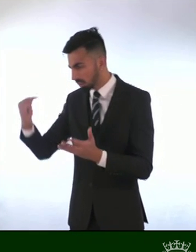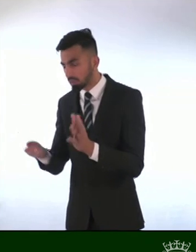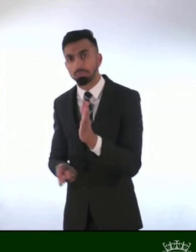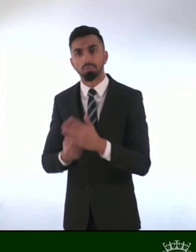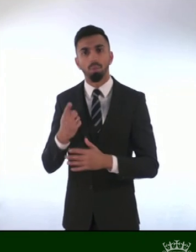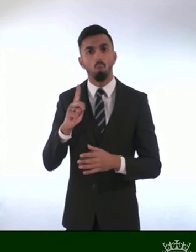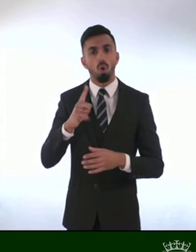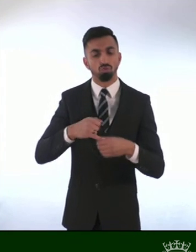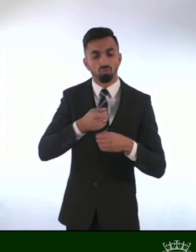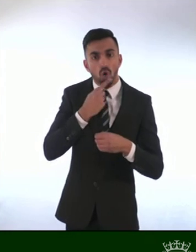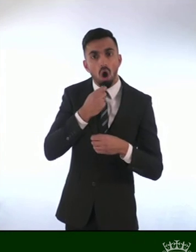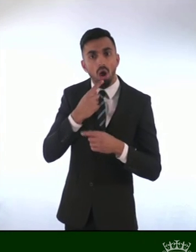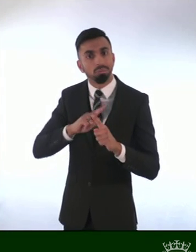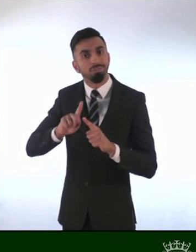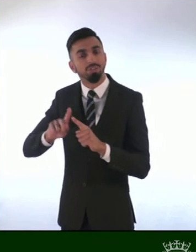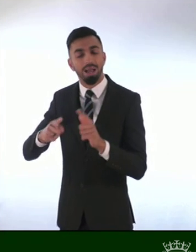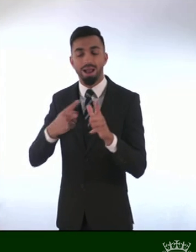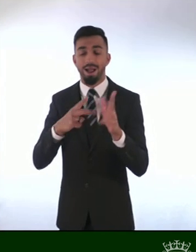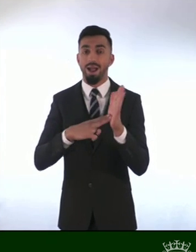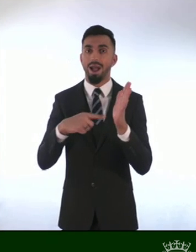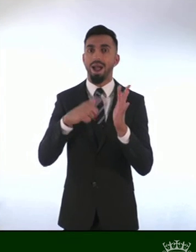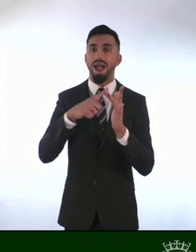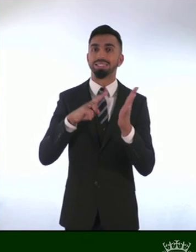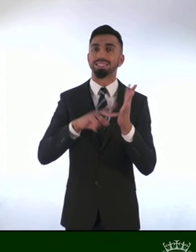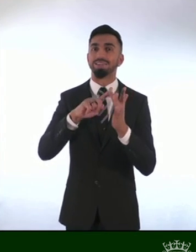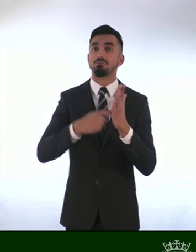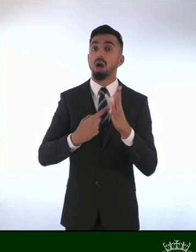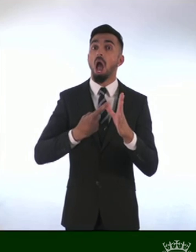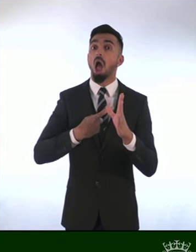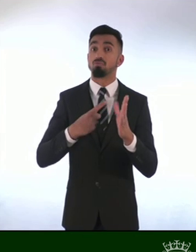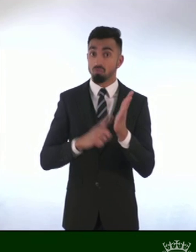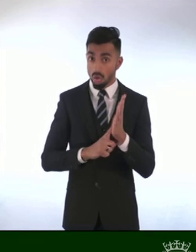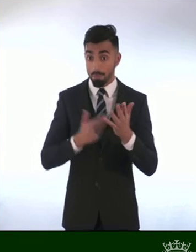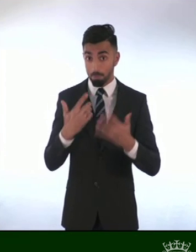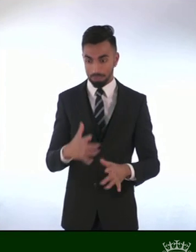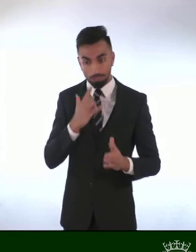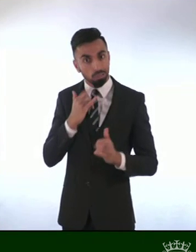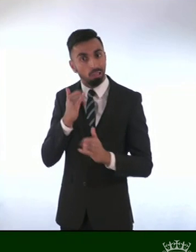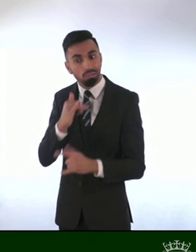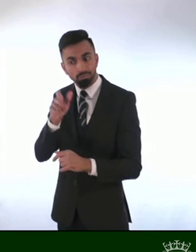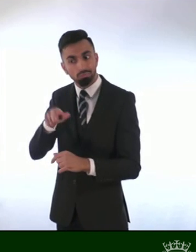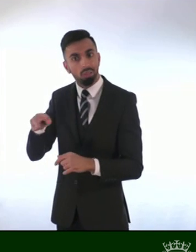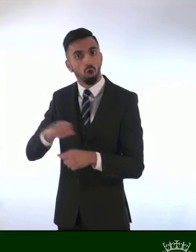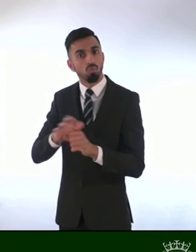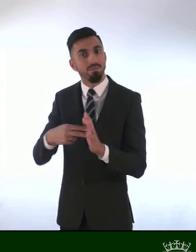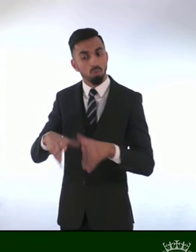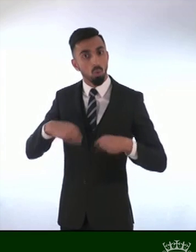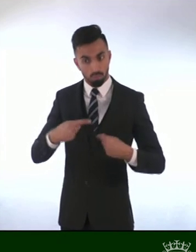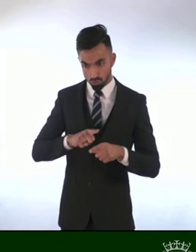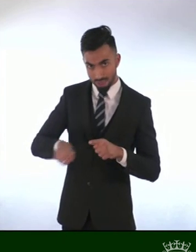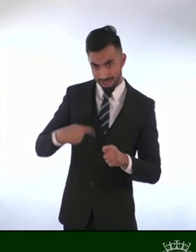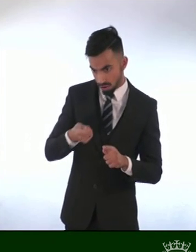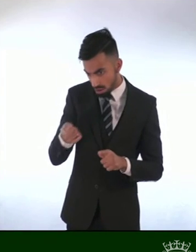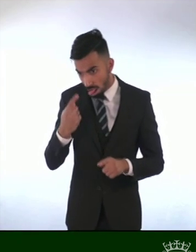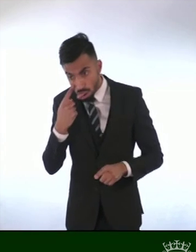In the light of that, can the Prime Minister advise the House what resources are being made available for drug security and development and clinical trials in the UK?